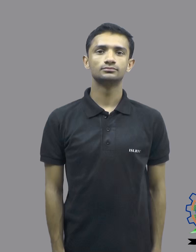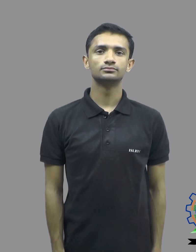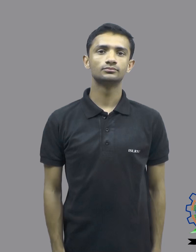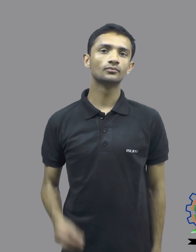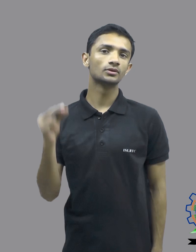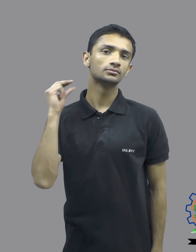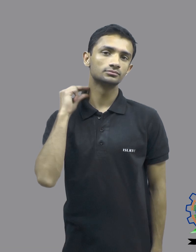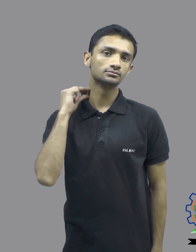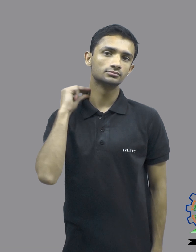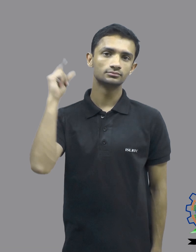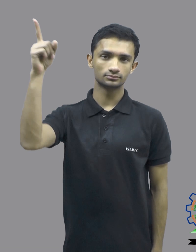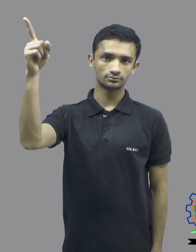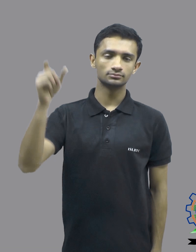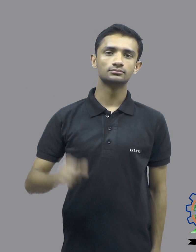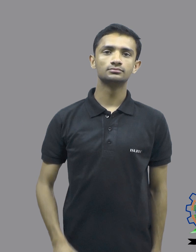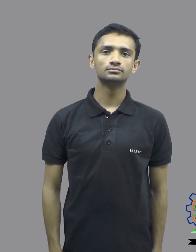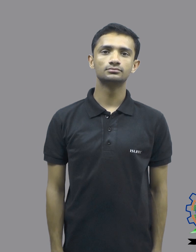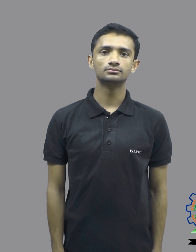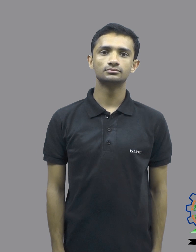Thiruvananthapuram (Trivandrum)